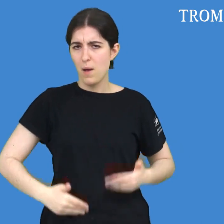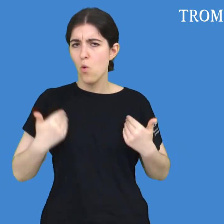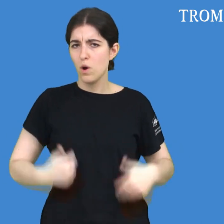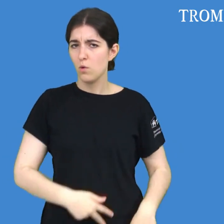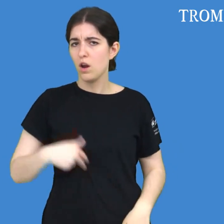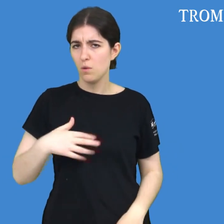cuerpo